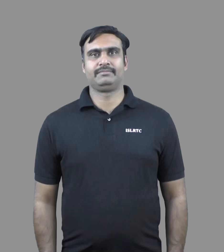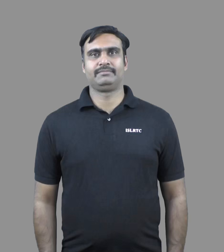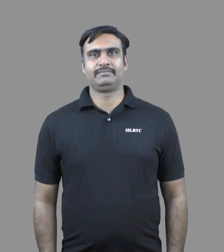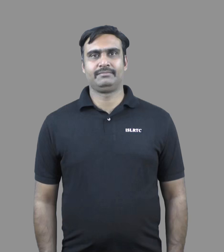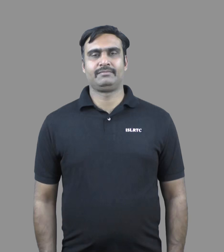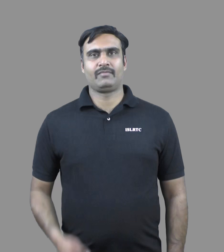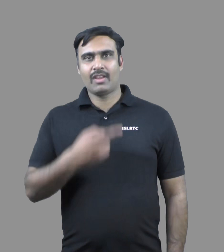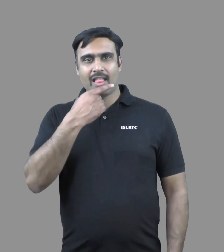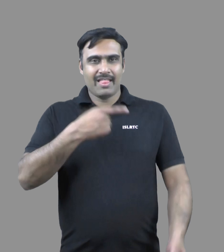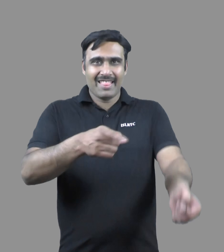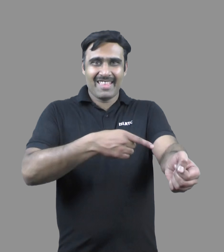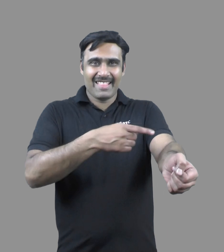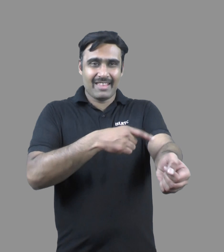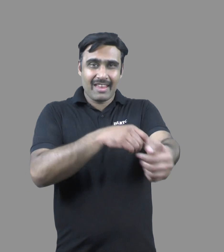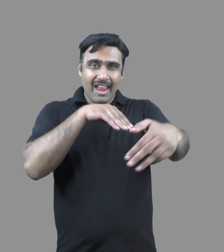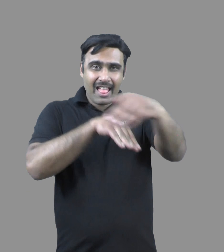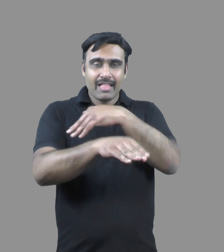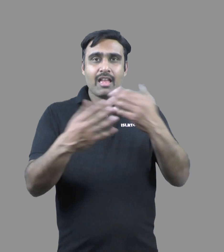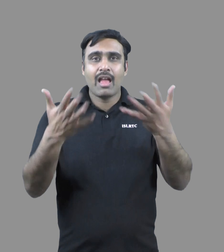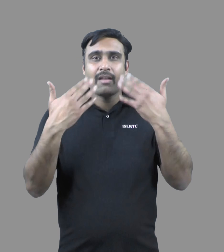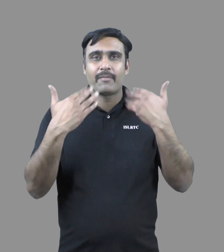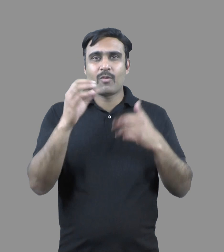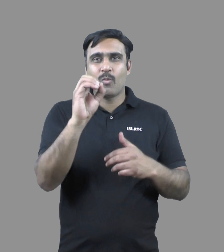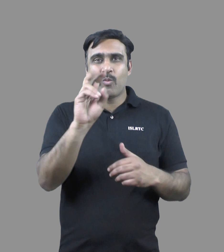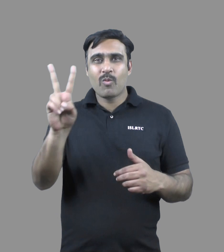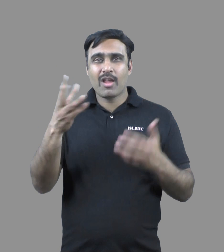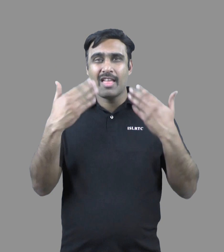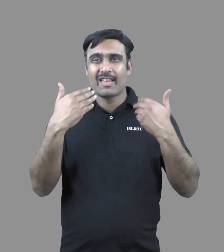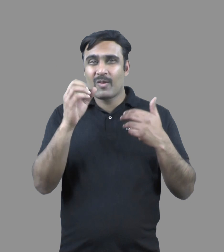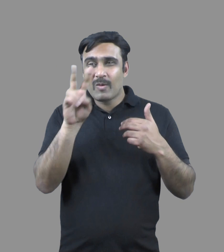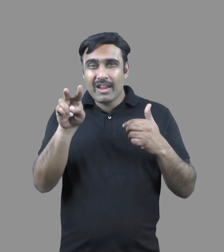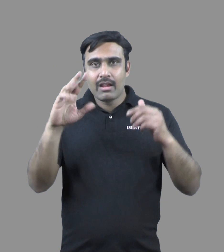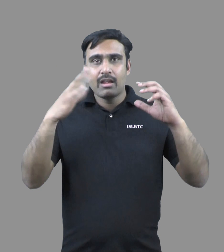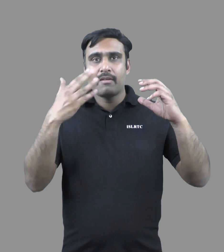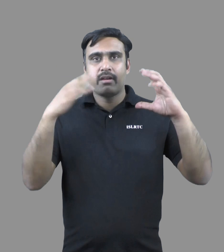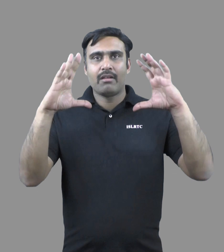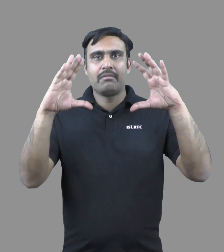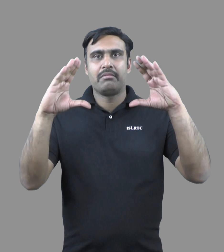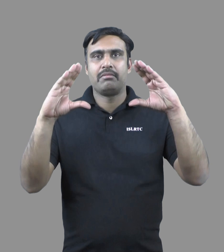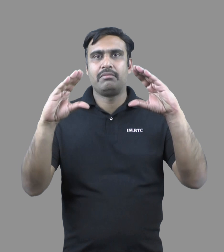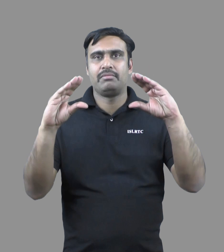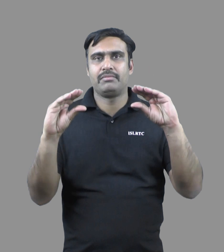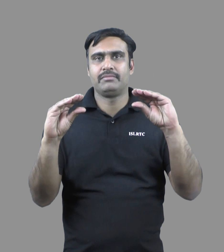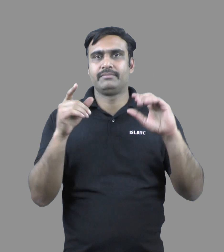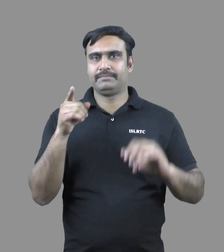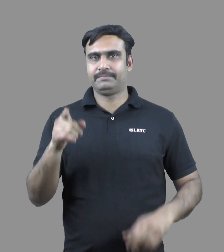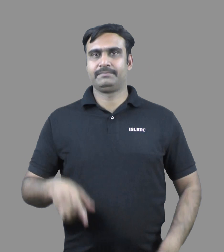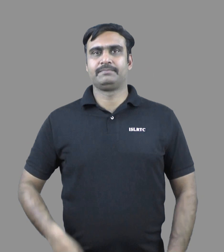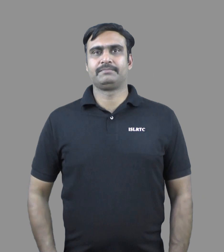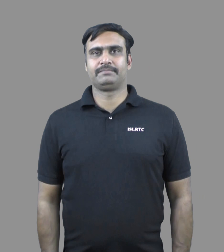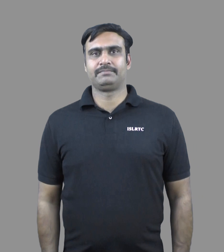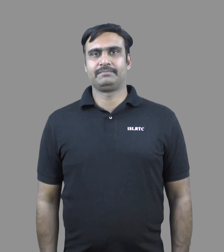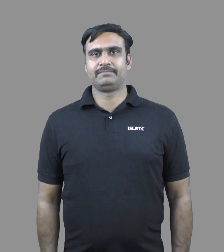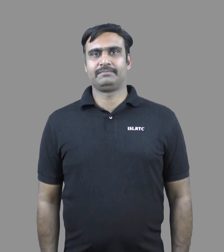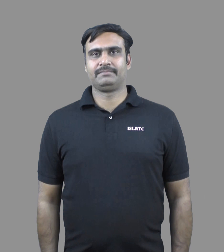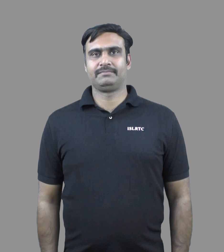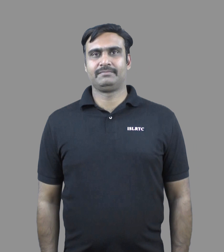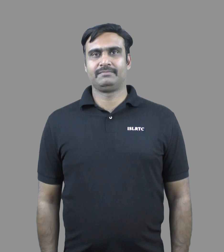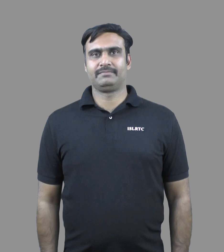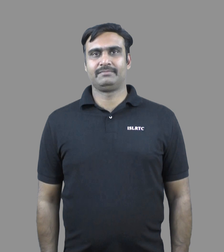Hypoxia